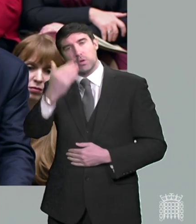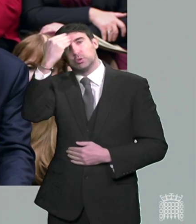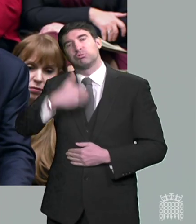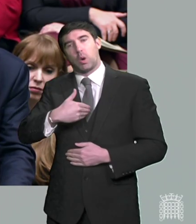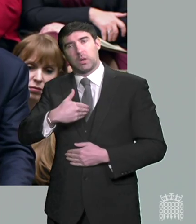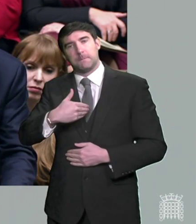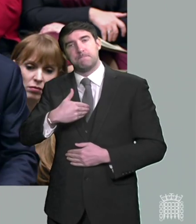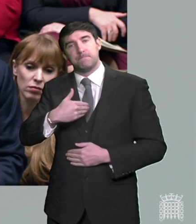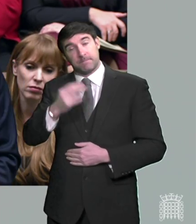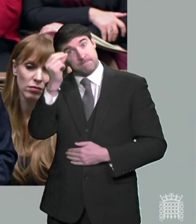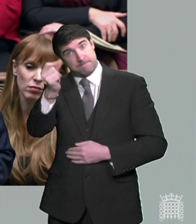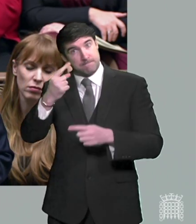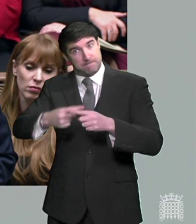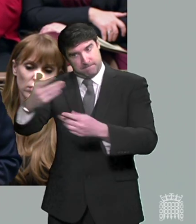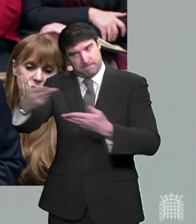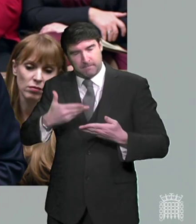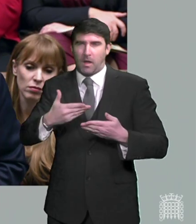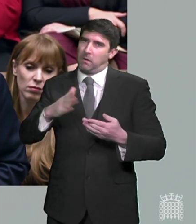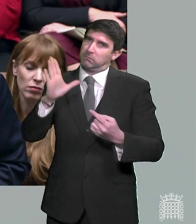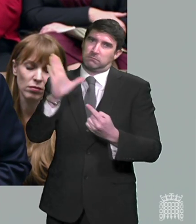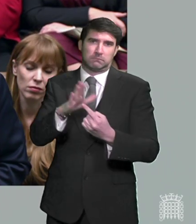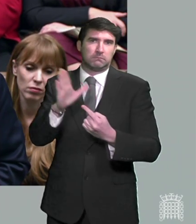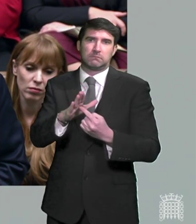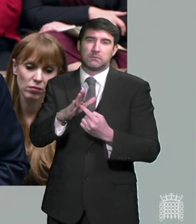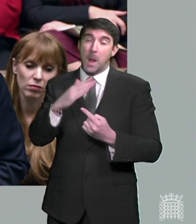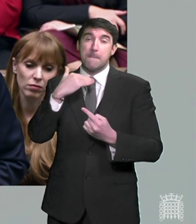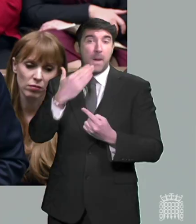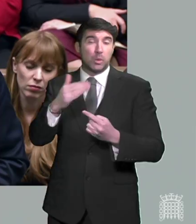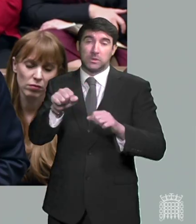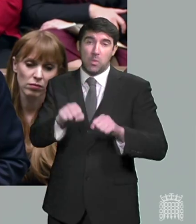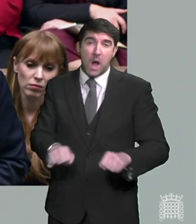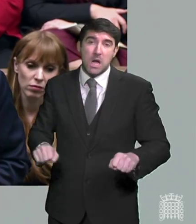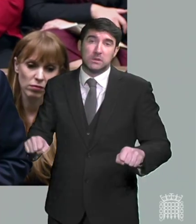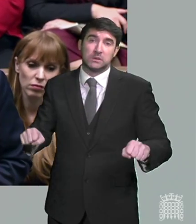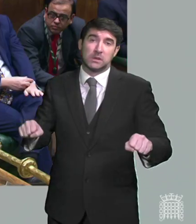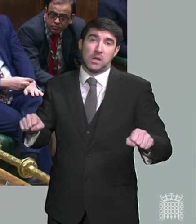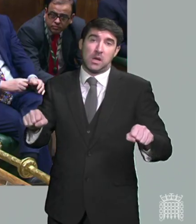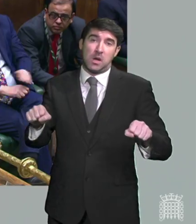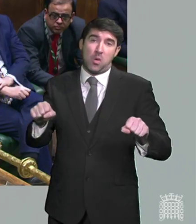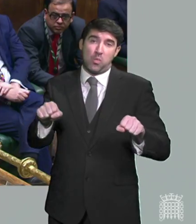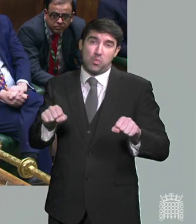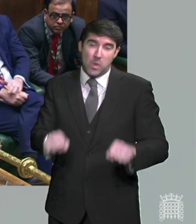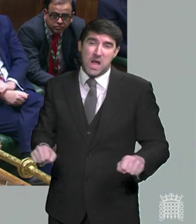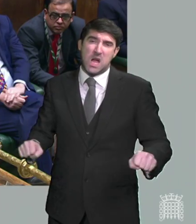Instead of the rapid help they need, many will wait and wait and wait.